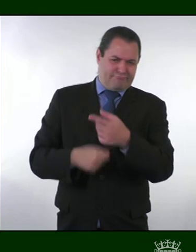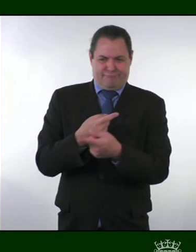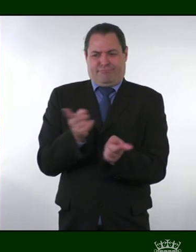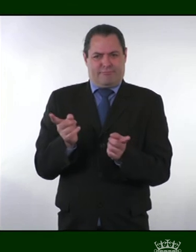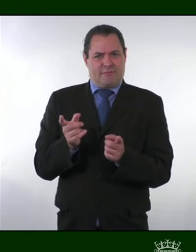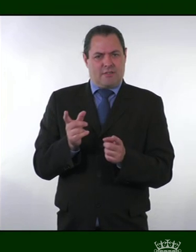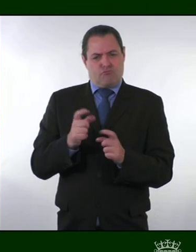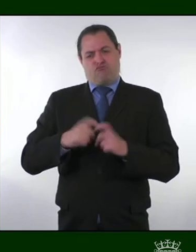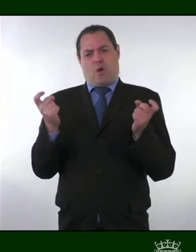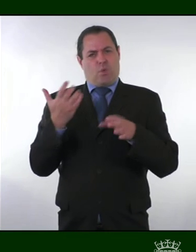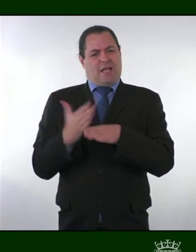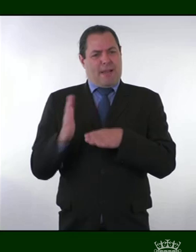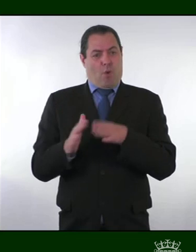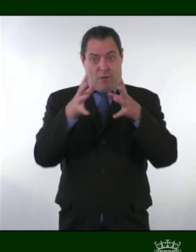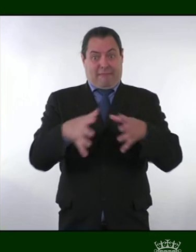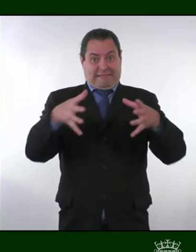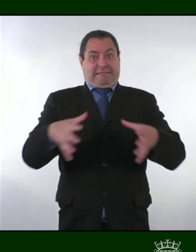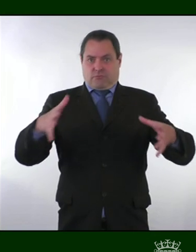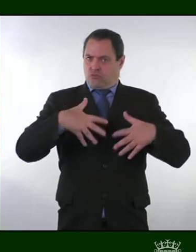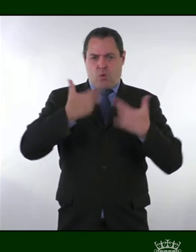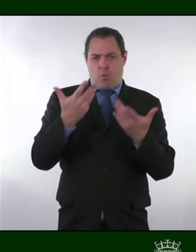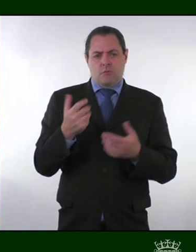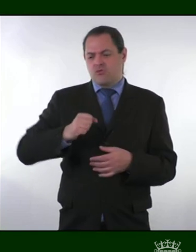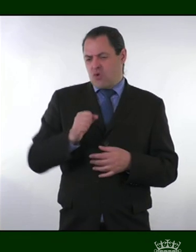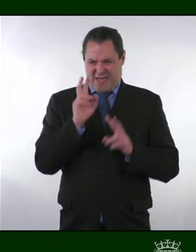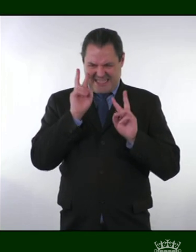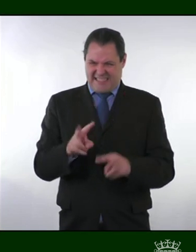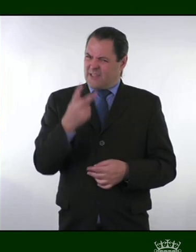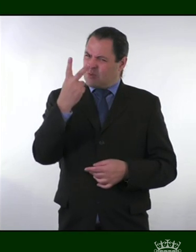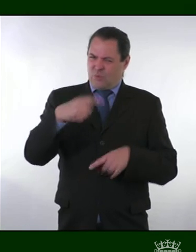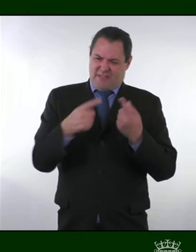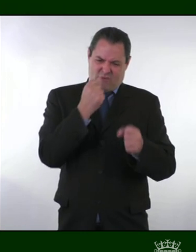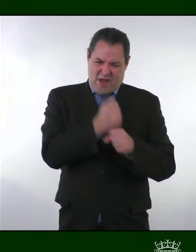People in Scotland are seeing a tale of two Governments.